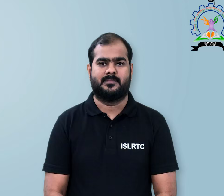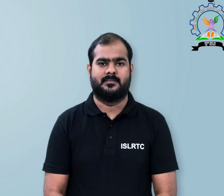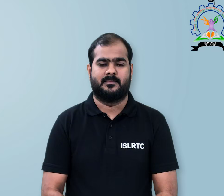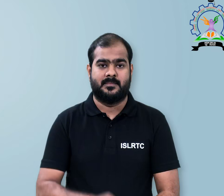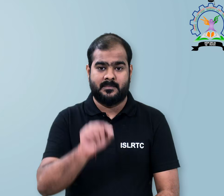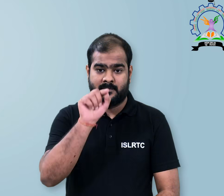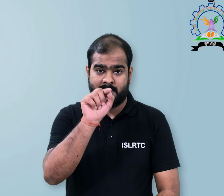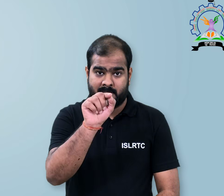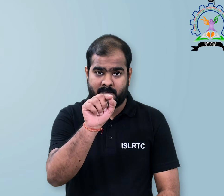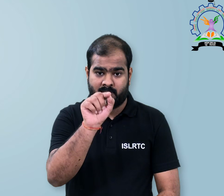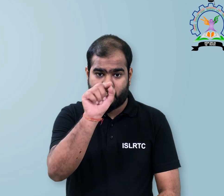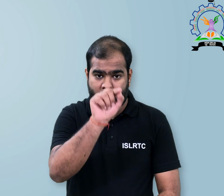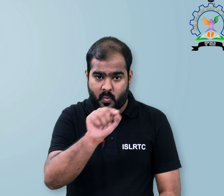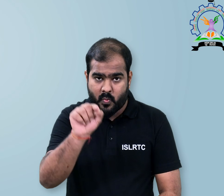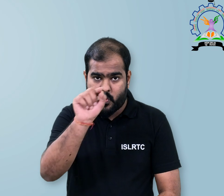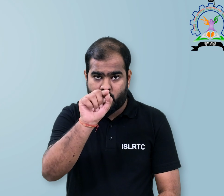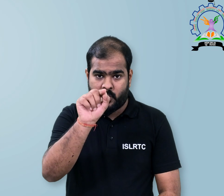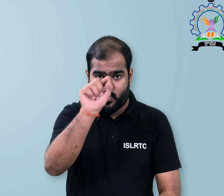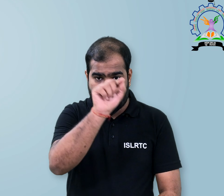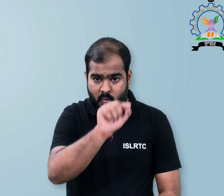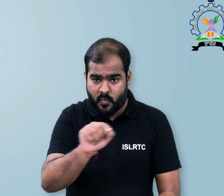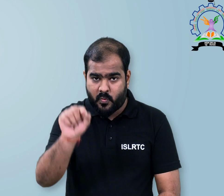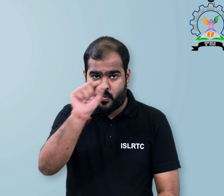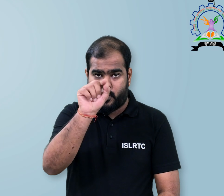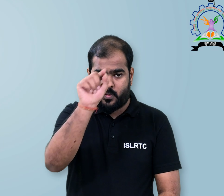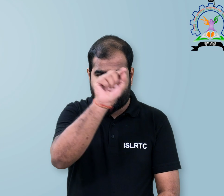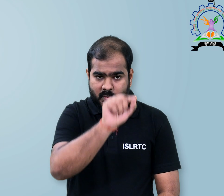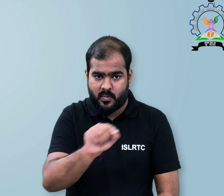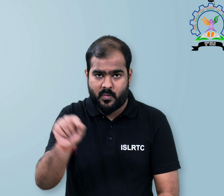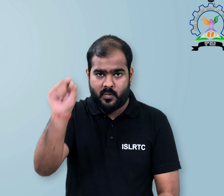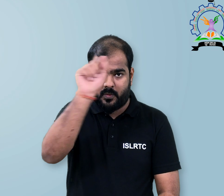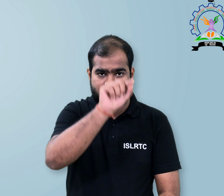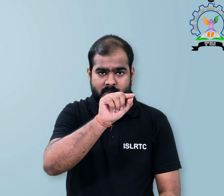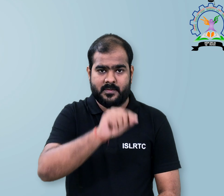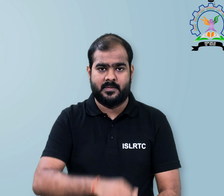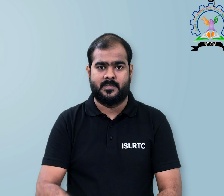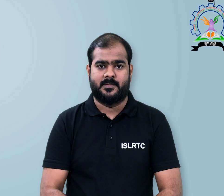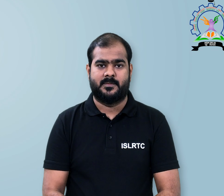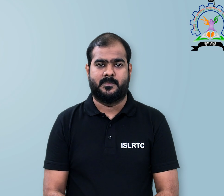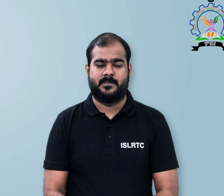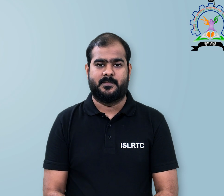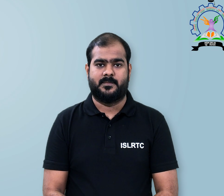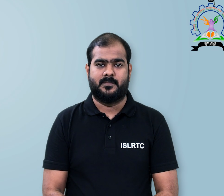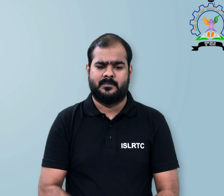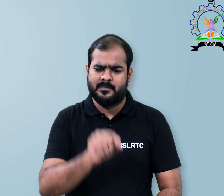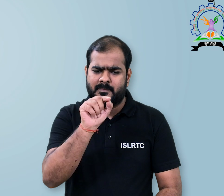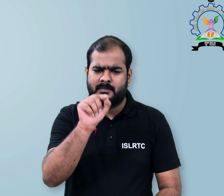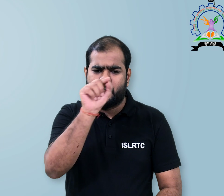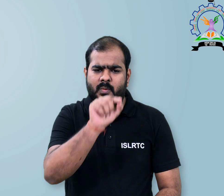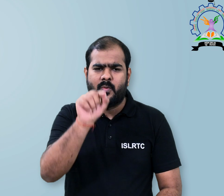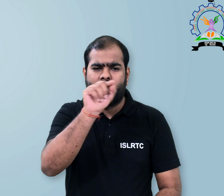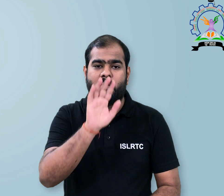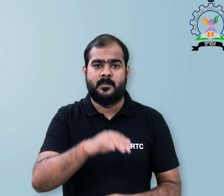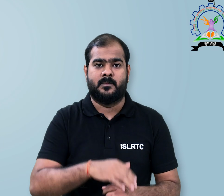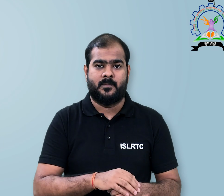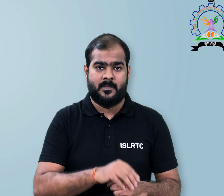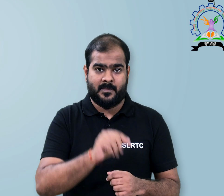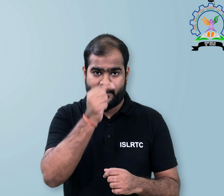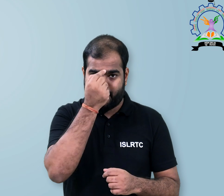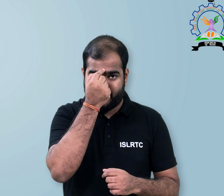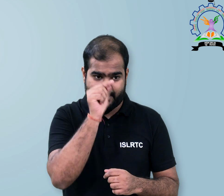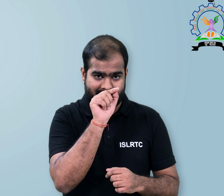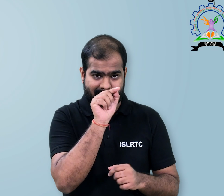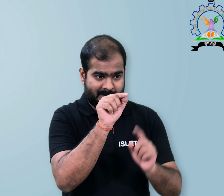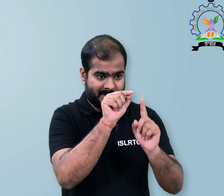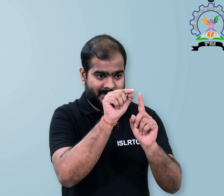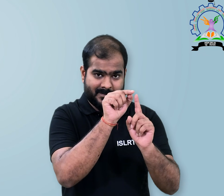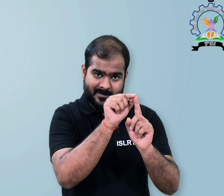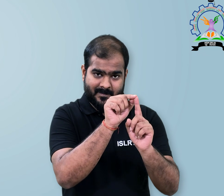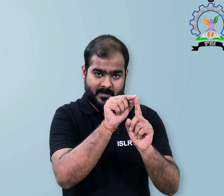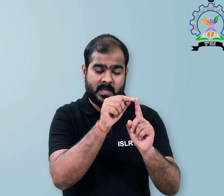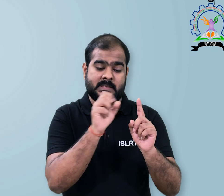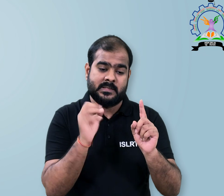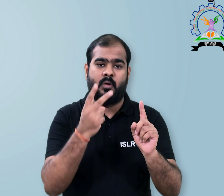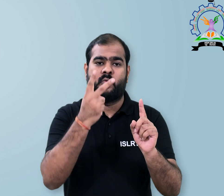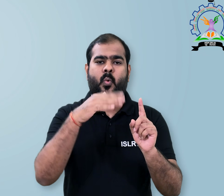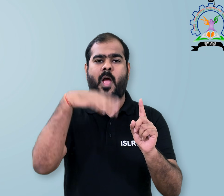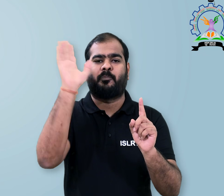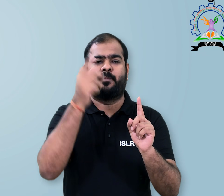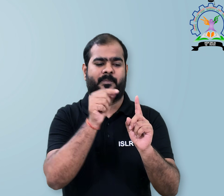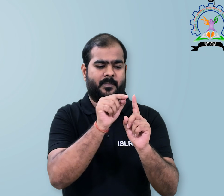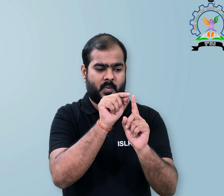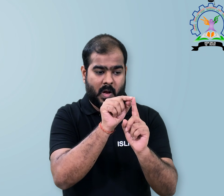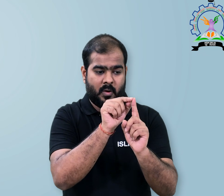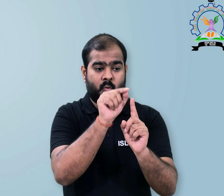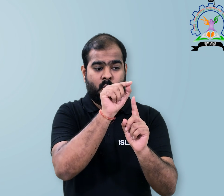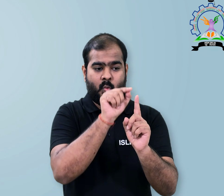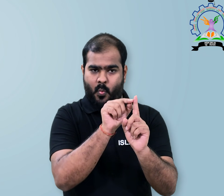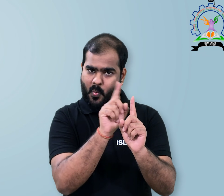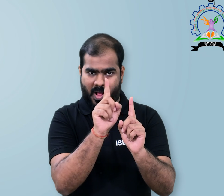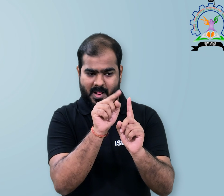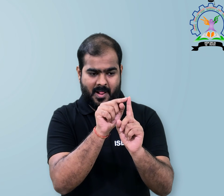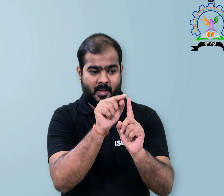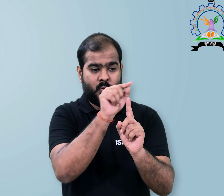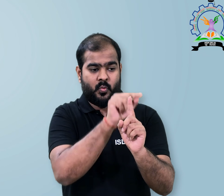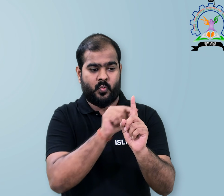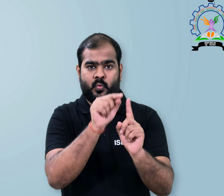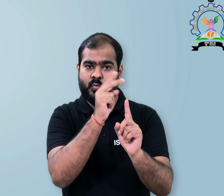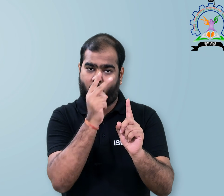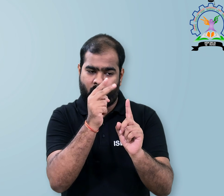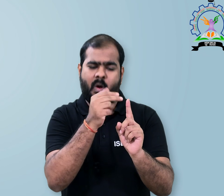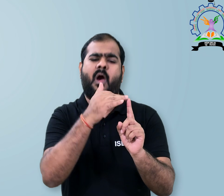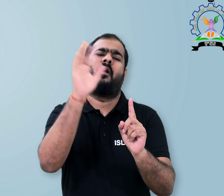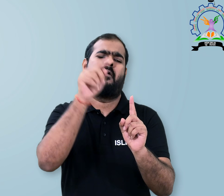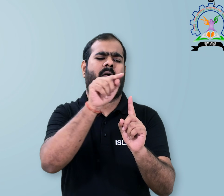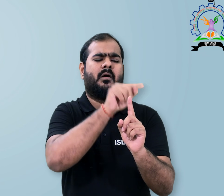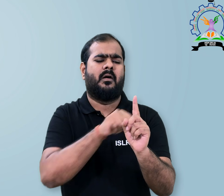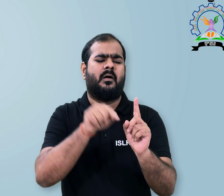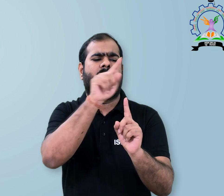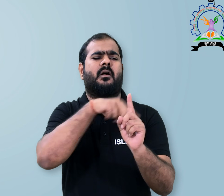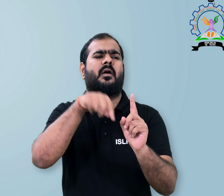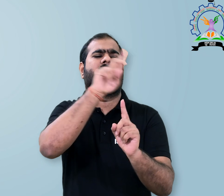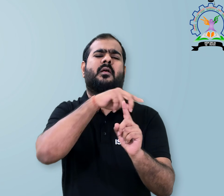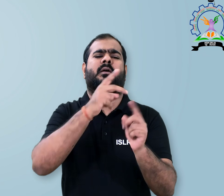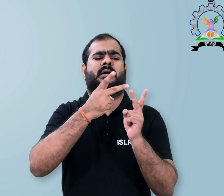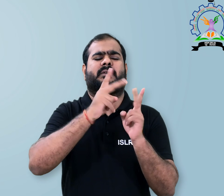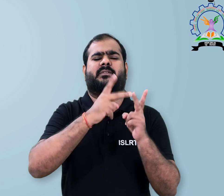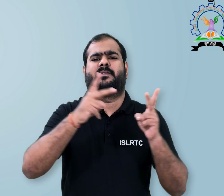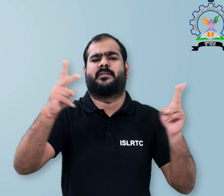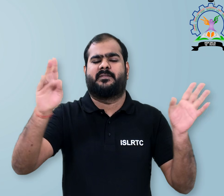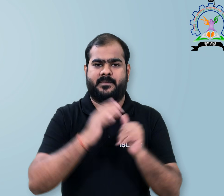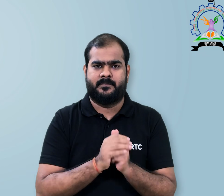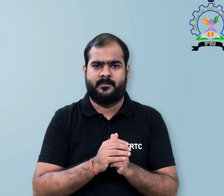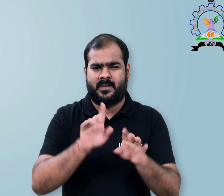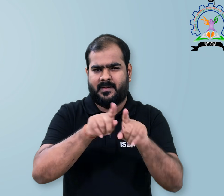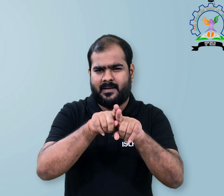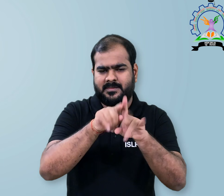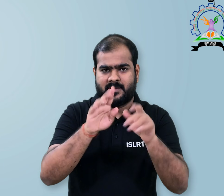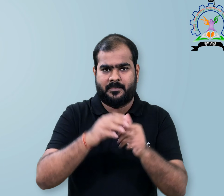Concentric Circles Concentric circles are two or more circles that share the same center point but have different radii.